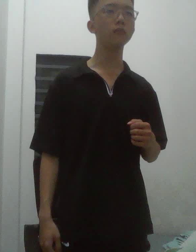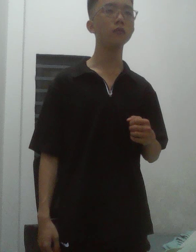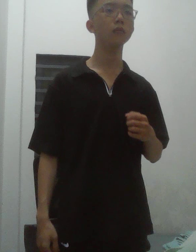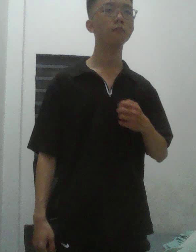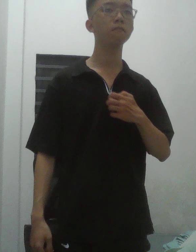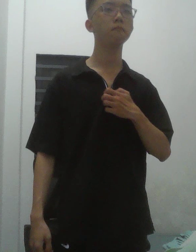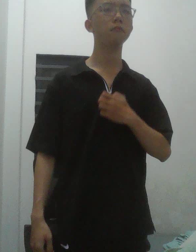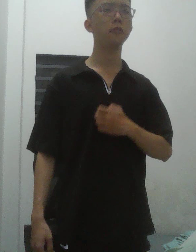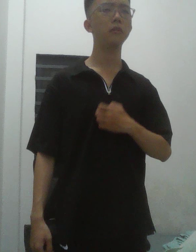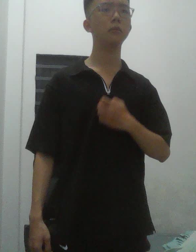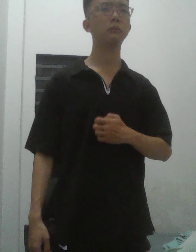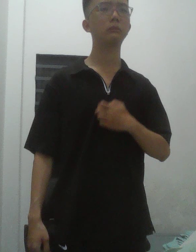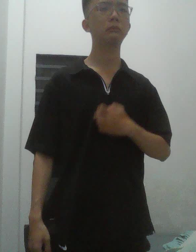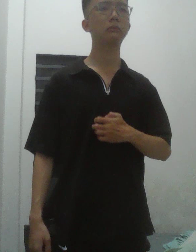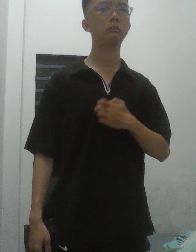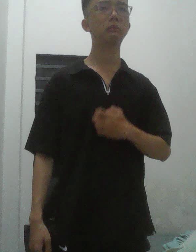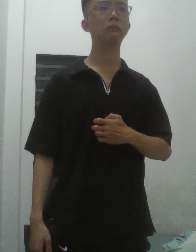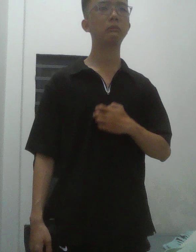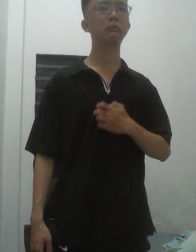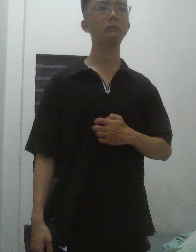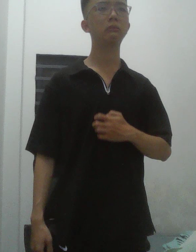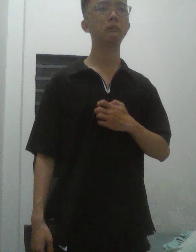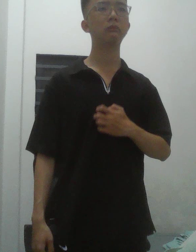ghen